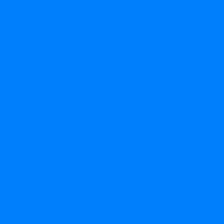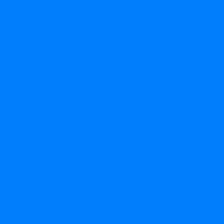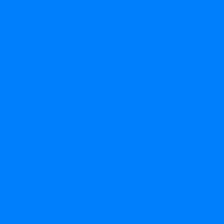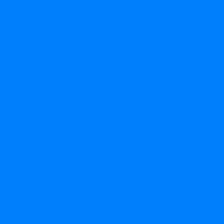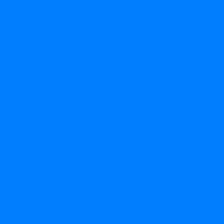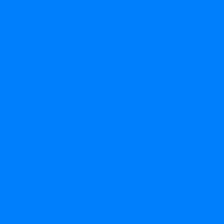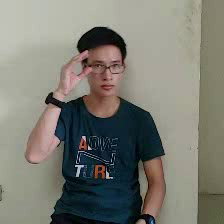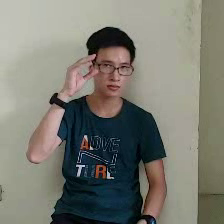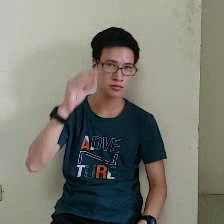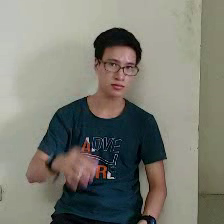Băn khoăn